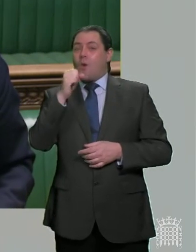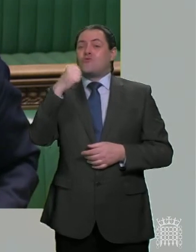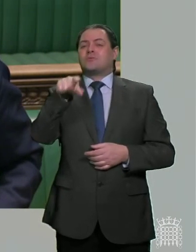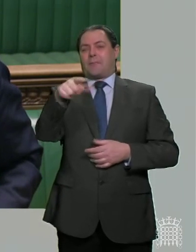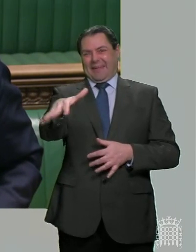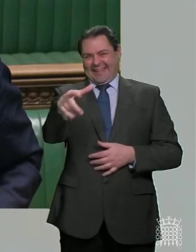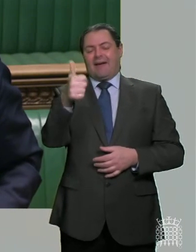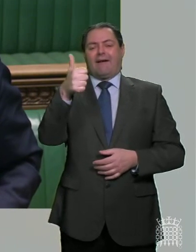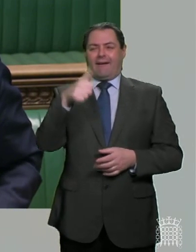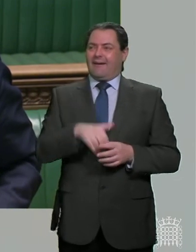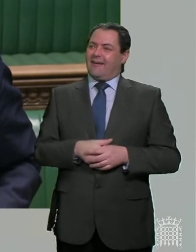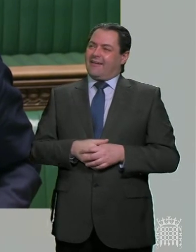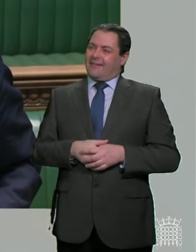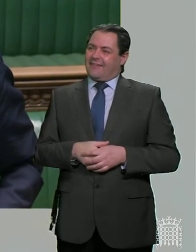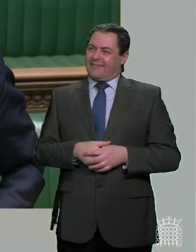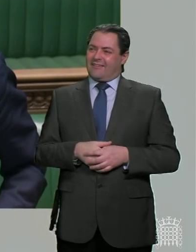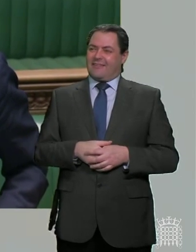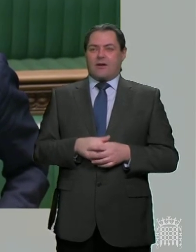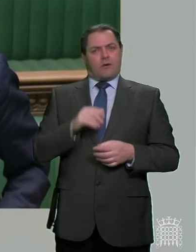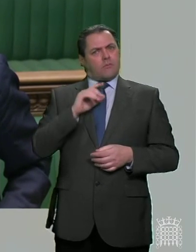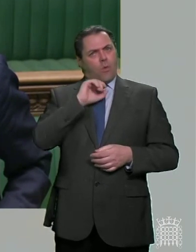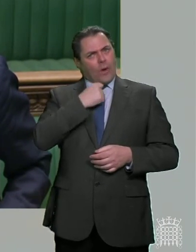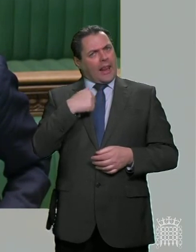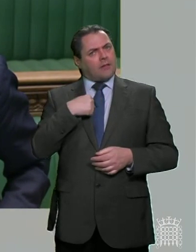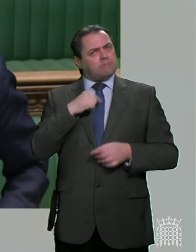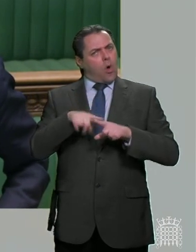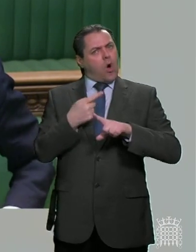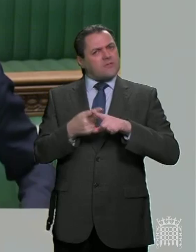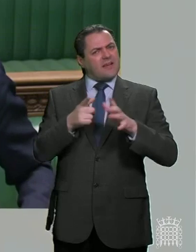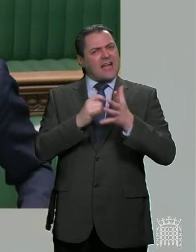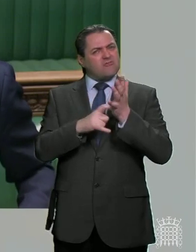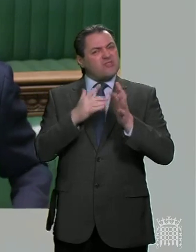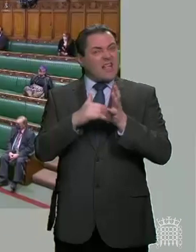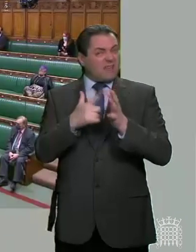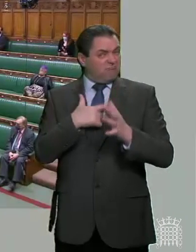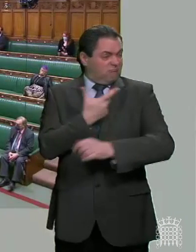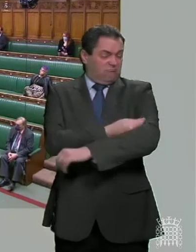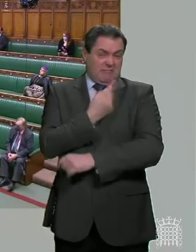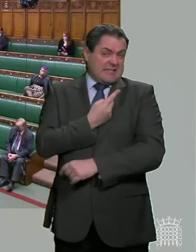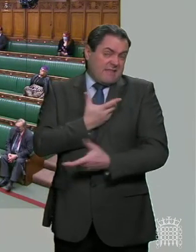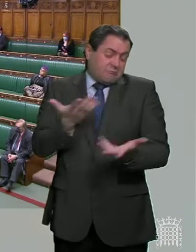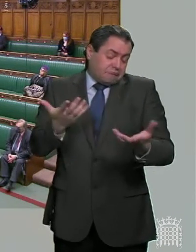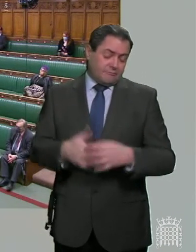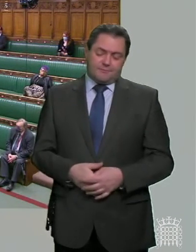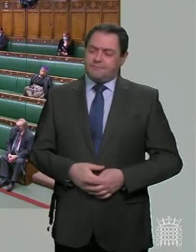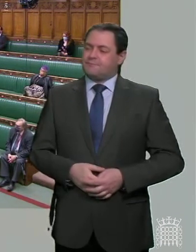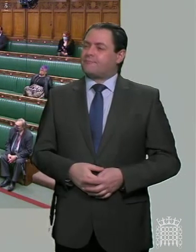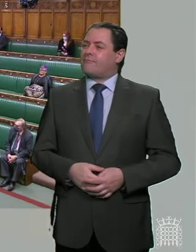He has had his. It will certainly be the Oxford-AstraZeneca jab that I will be having.